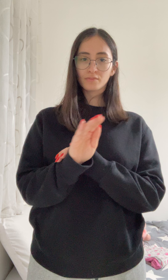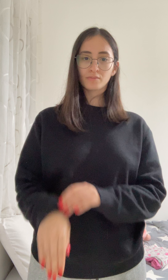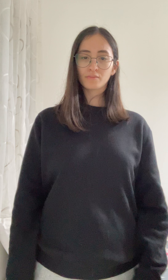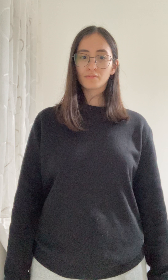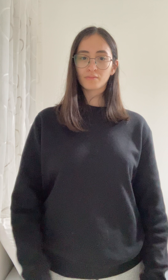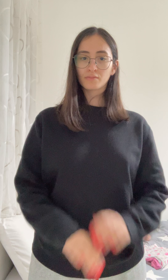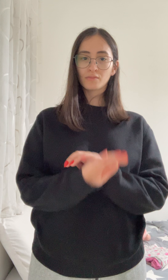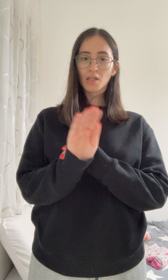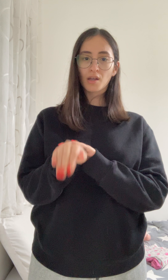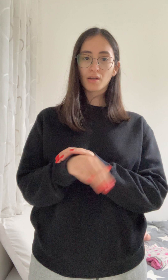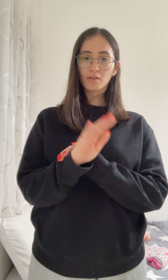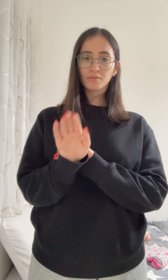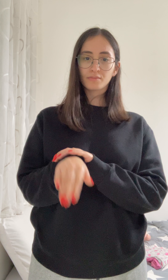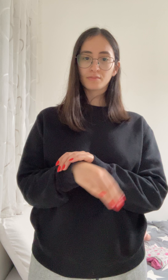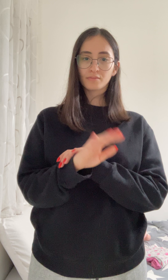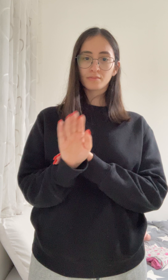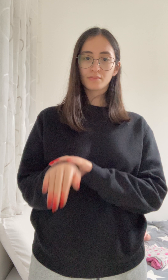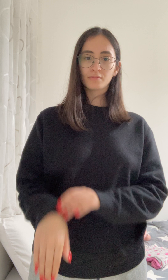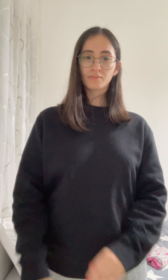ריק